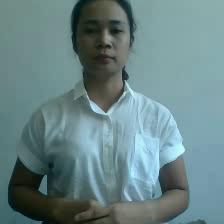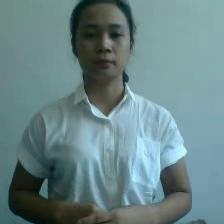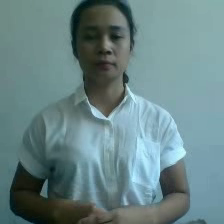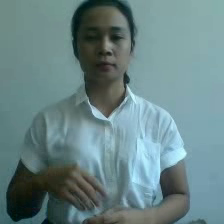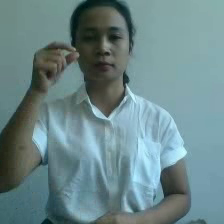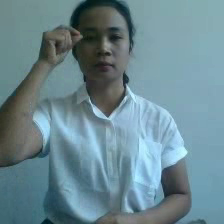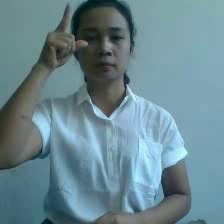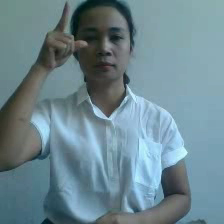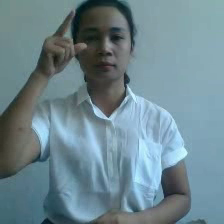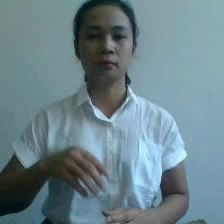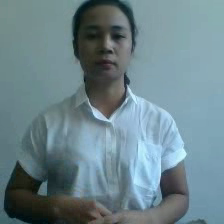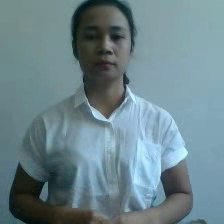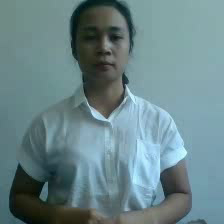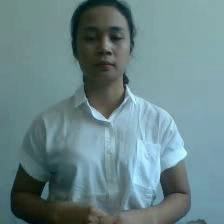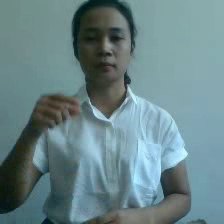Thức dậy